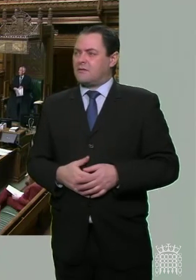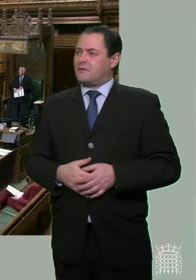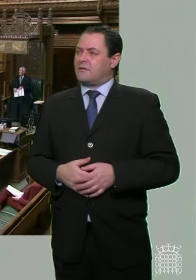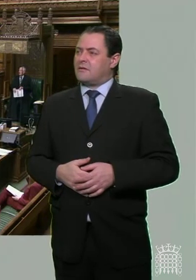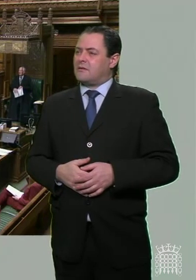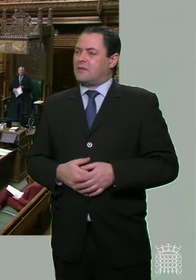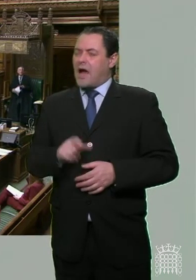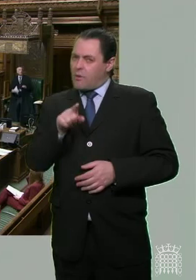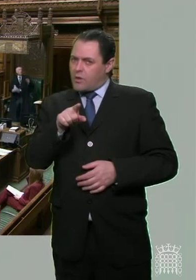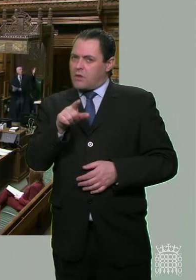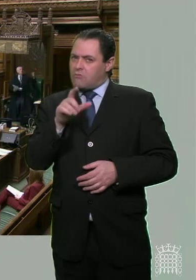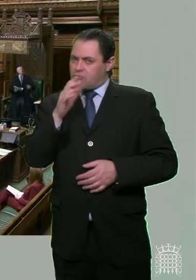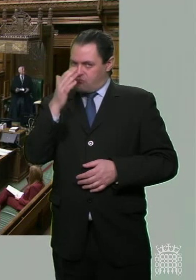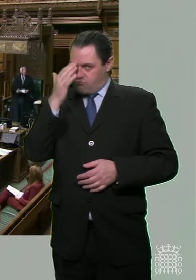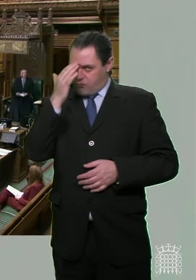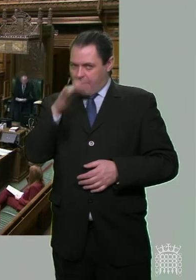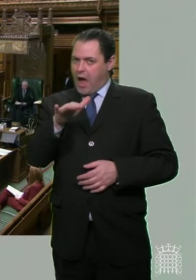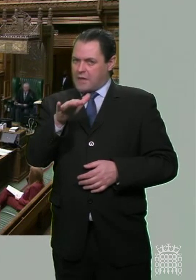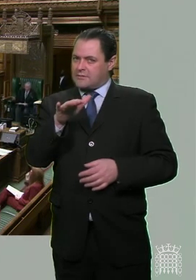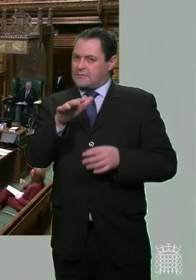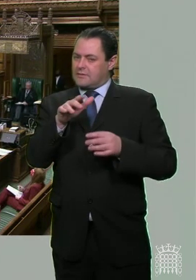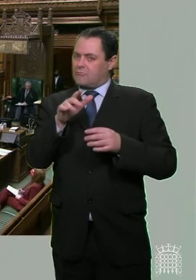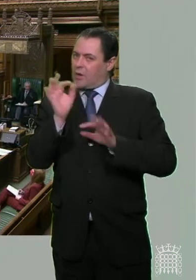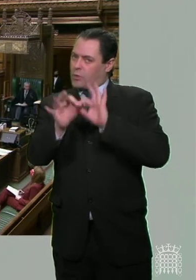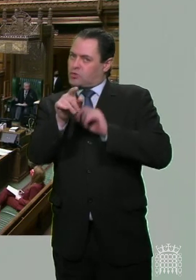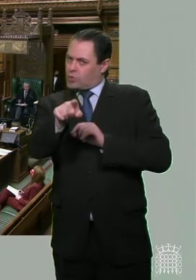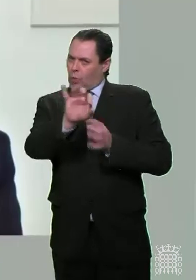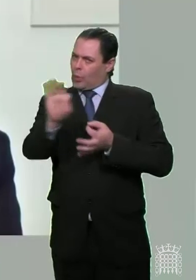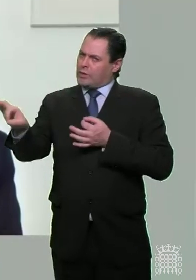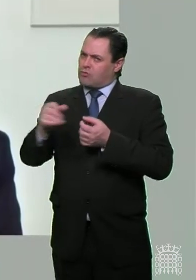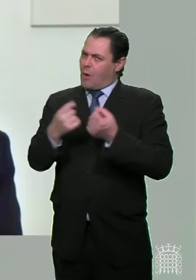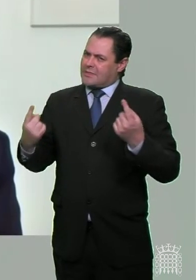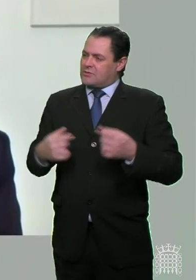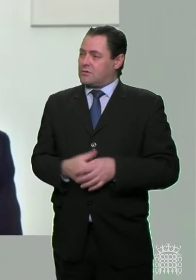I just remind the Prime Minister: it is Prime Minister’s questions.